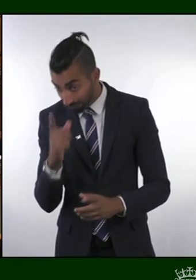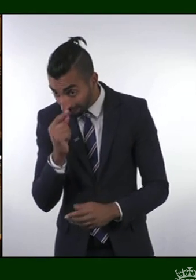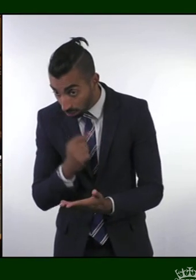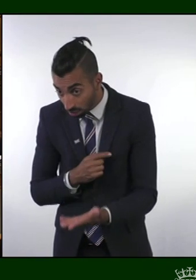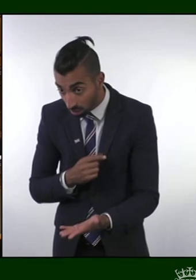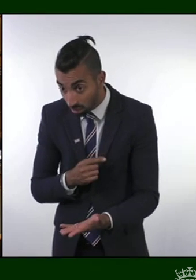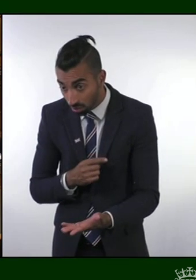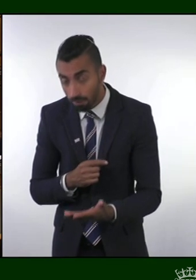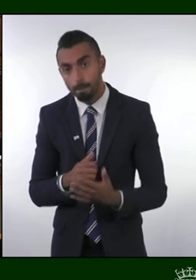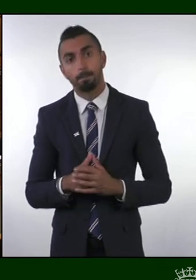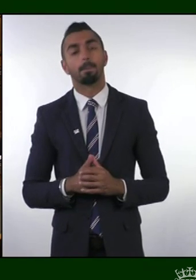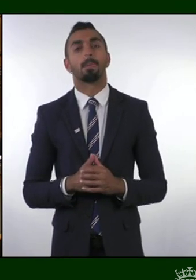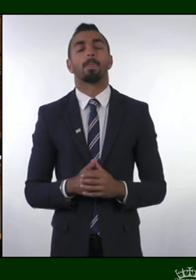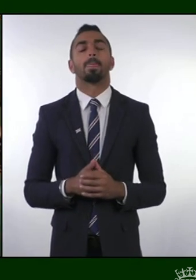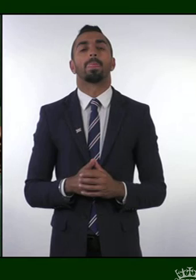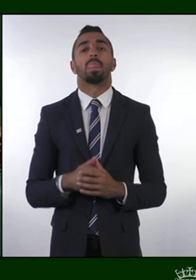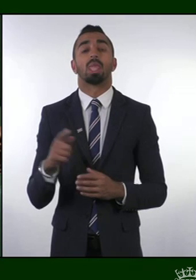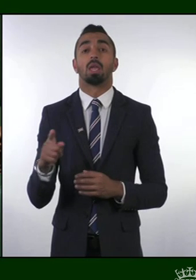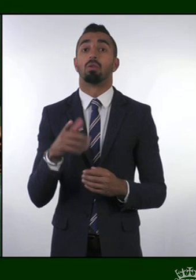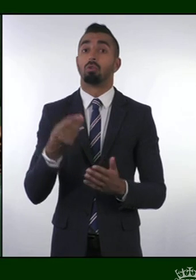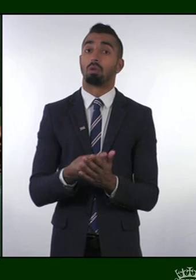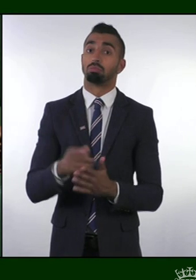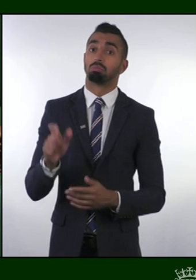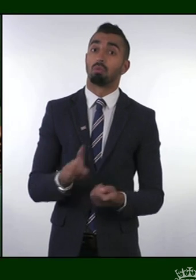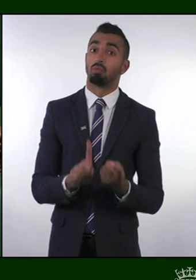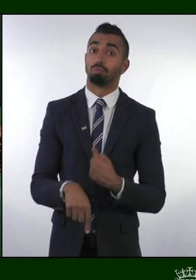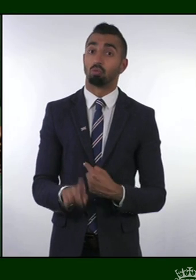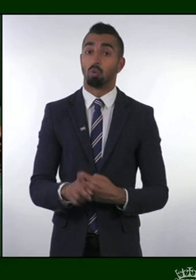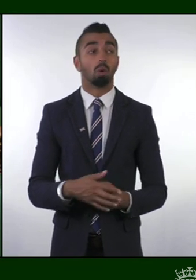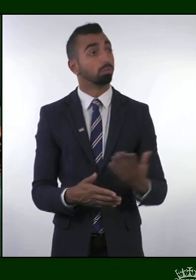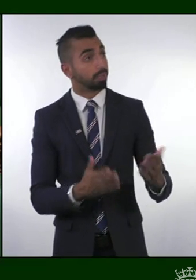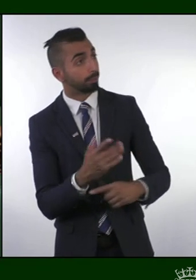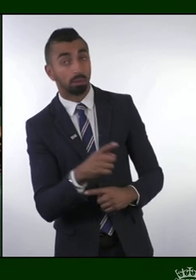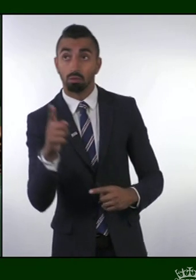I know that this matter is close to my honourable Friend’s heart, and he has brought it up with me before.